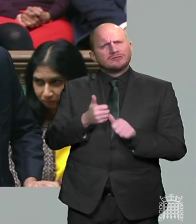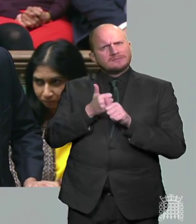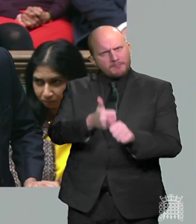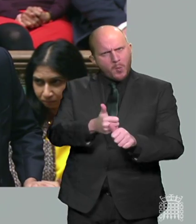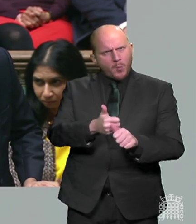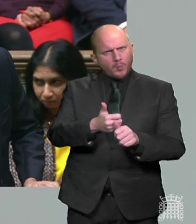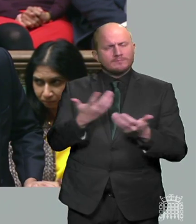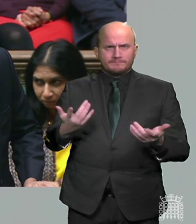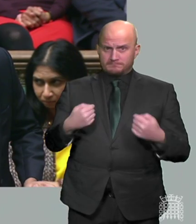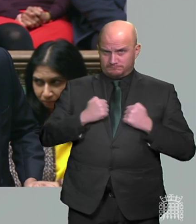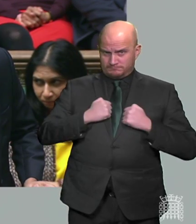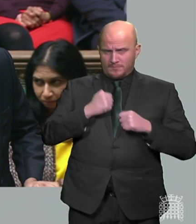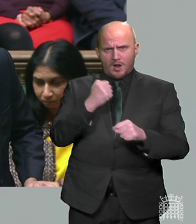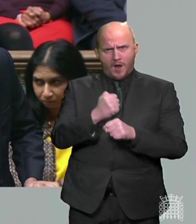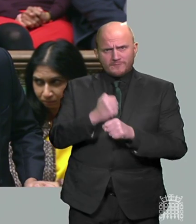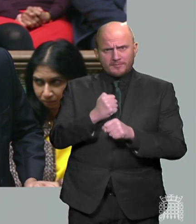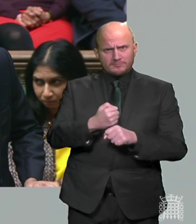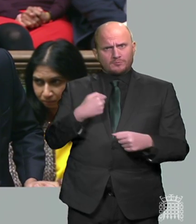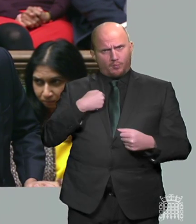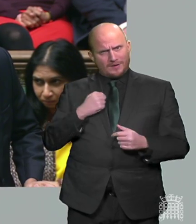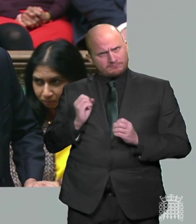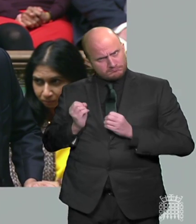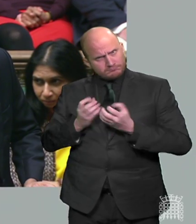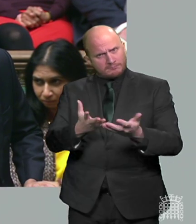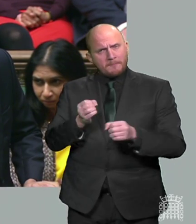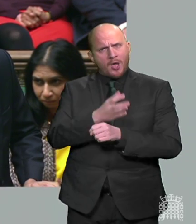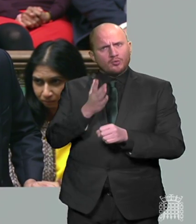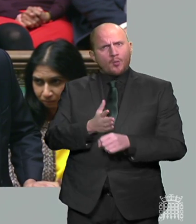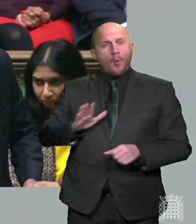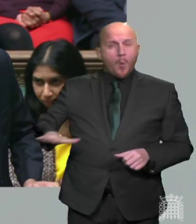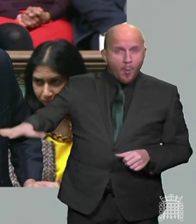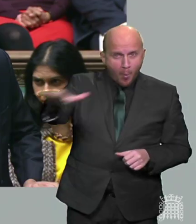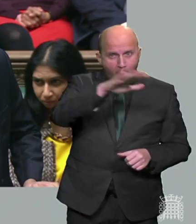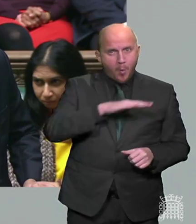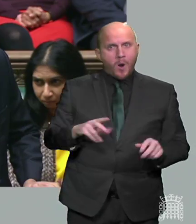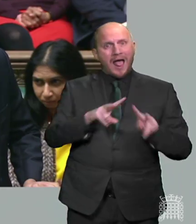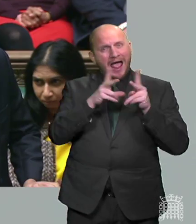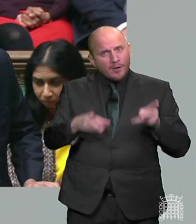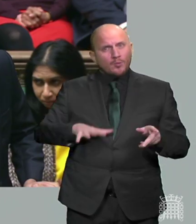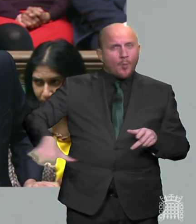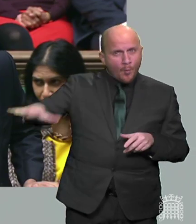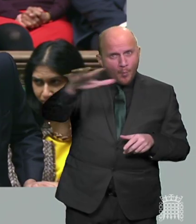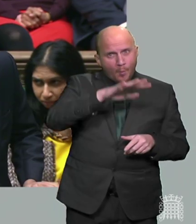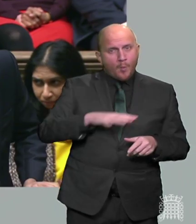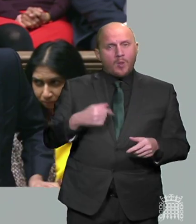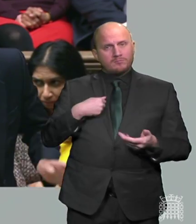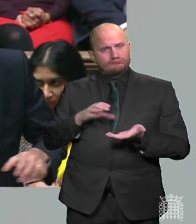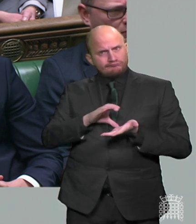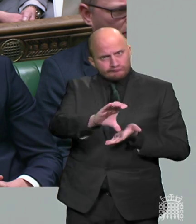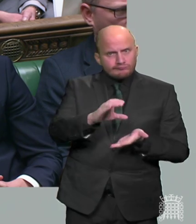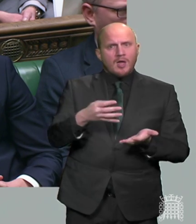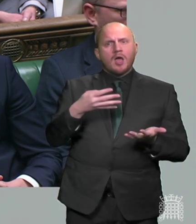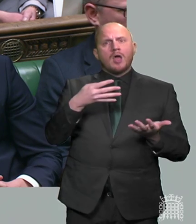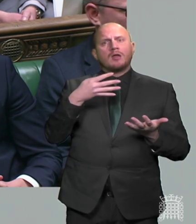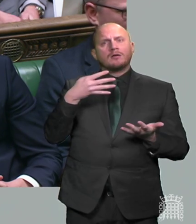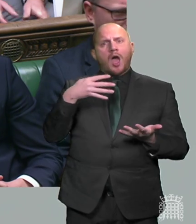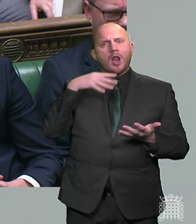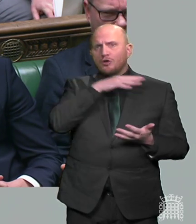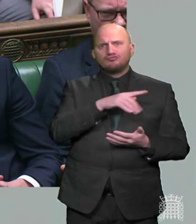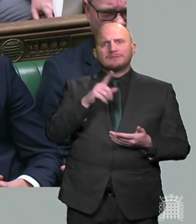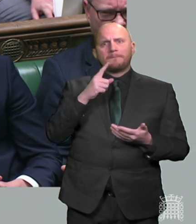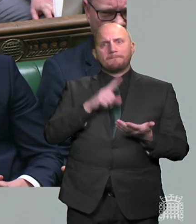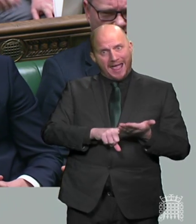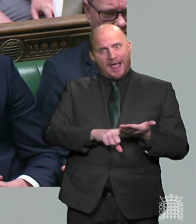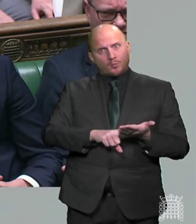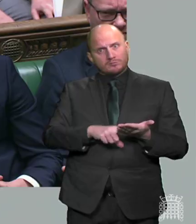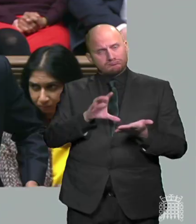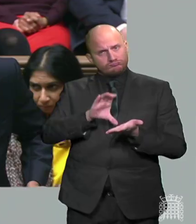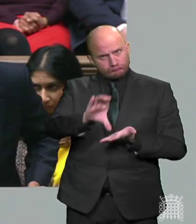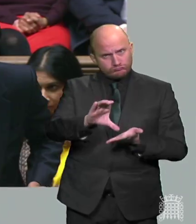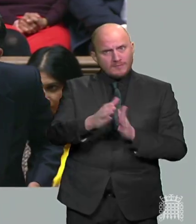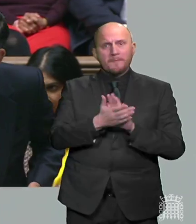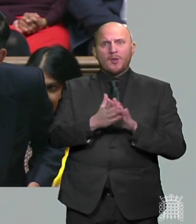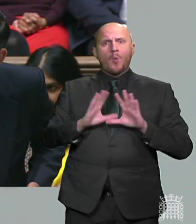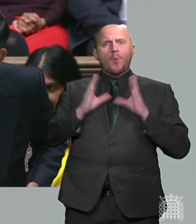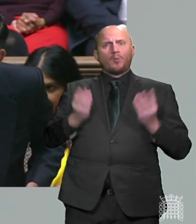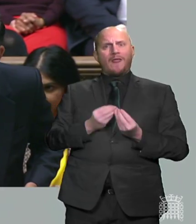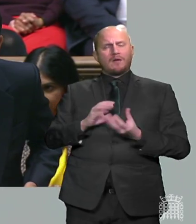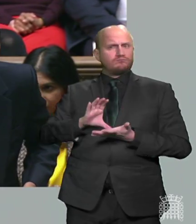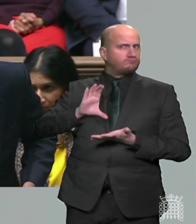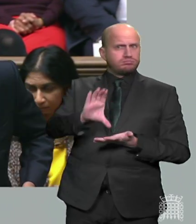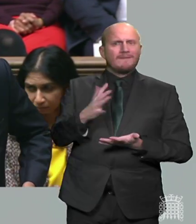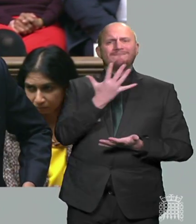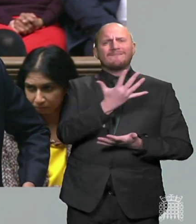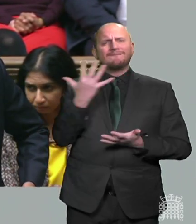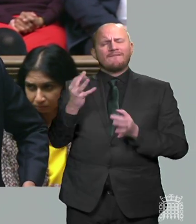It is because of the actions of this Government that we are providing every household in this country with about £900 of support with their energy bills this winter—£55 billion-worth of support.